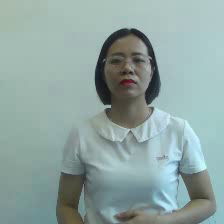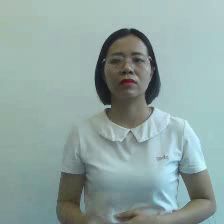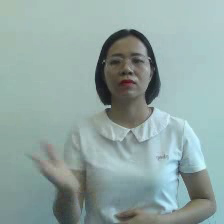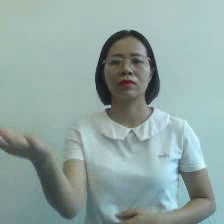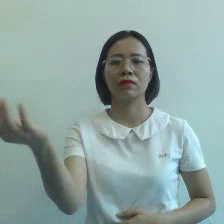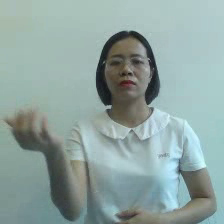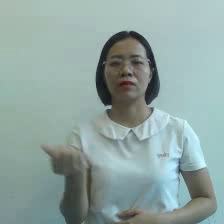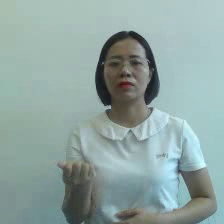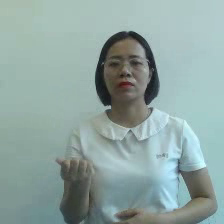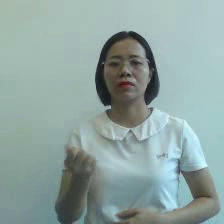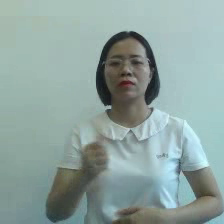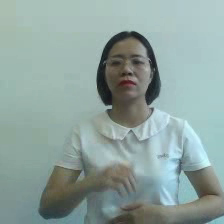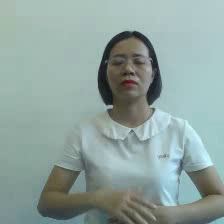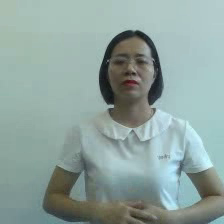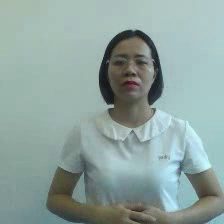Sử dụng